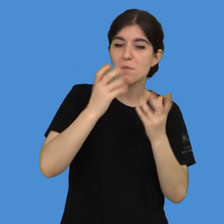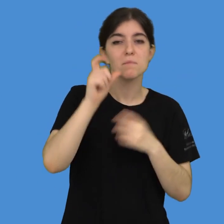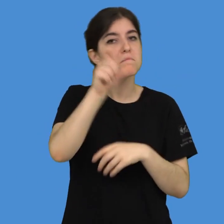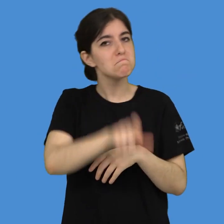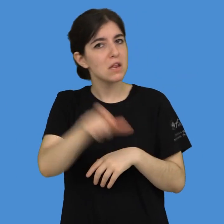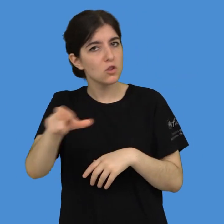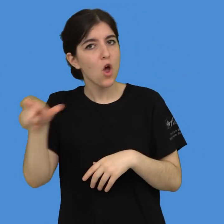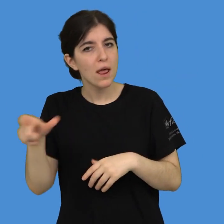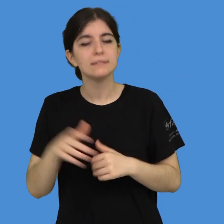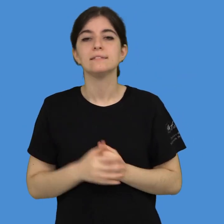persona